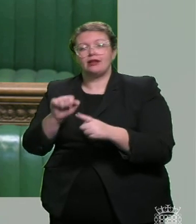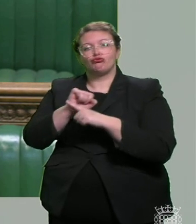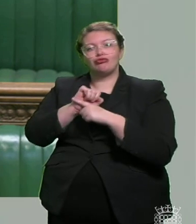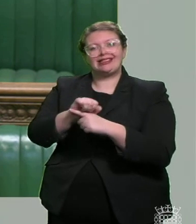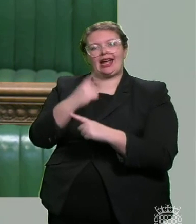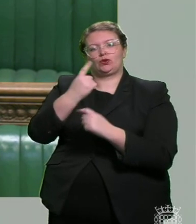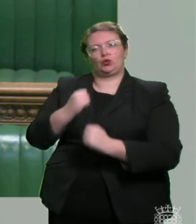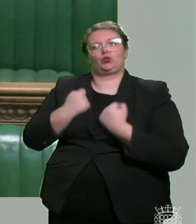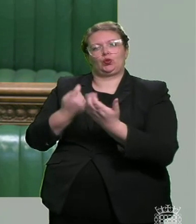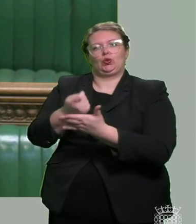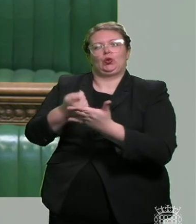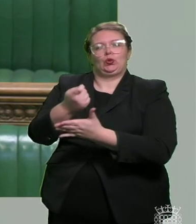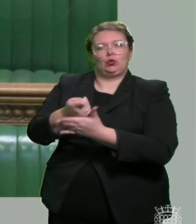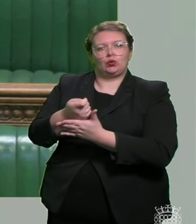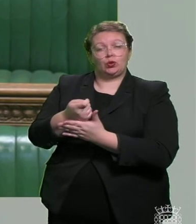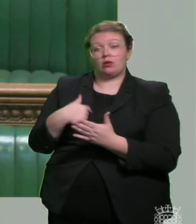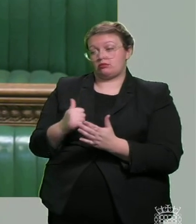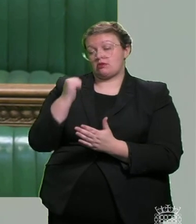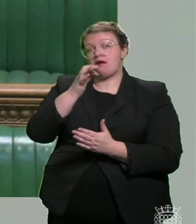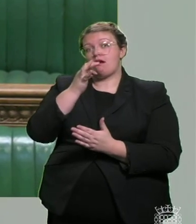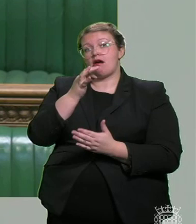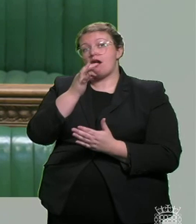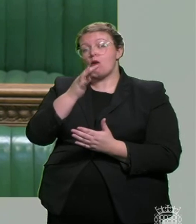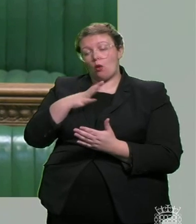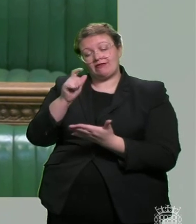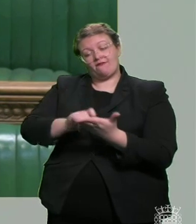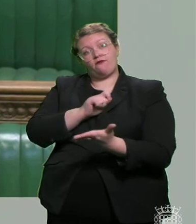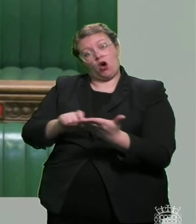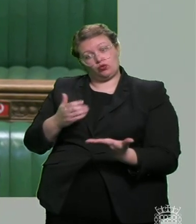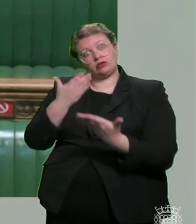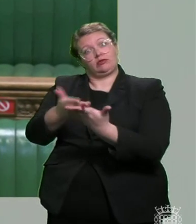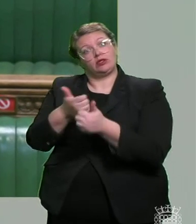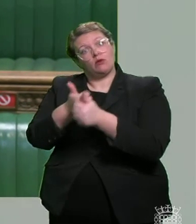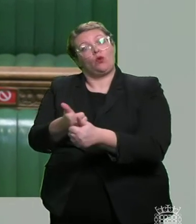We put those forward for a vote on Monday. The Prime Minister says he is determined to do something about it.